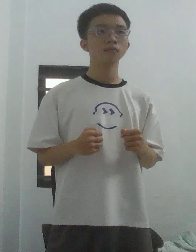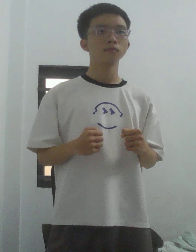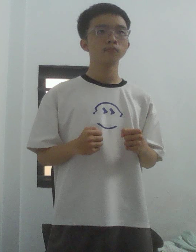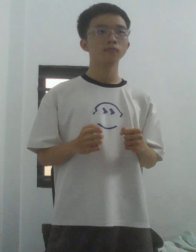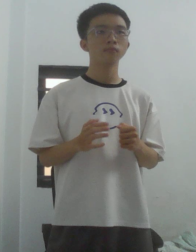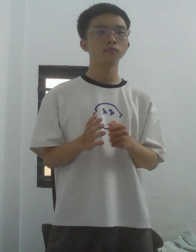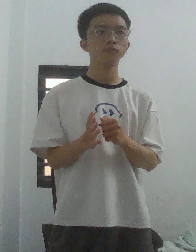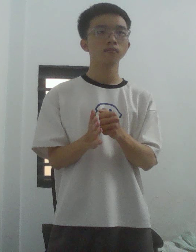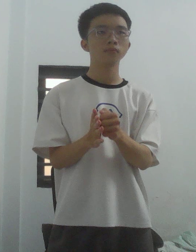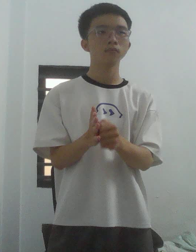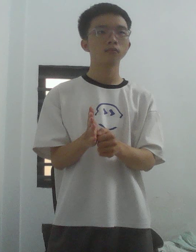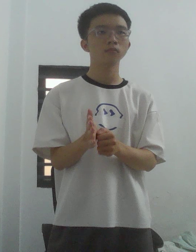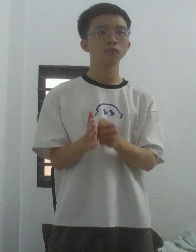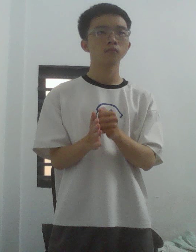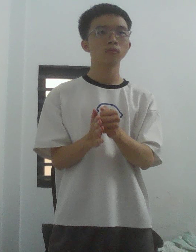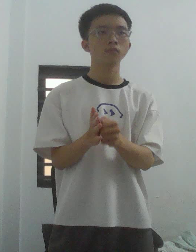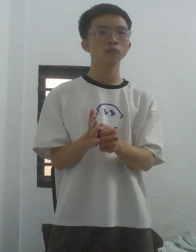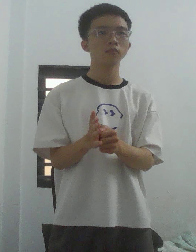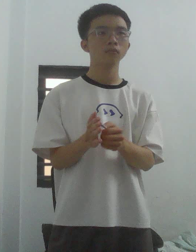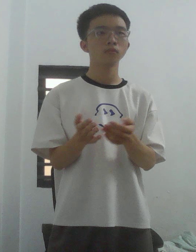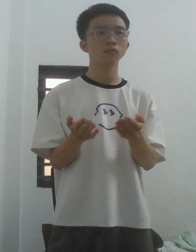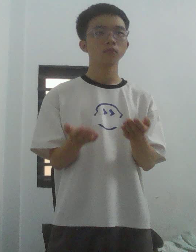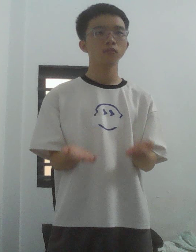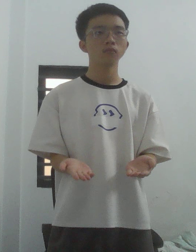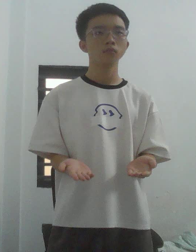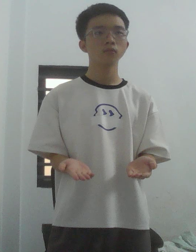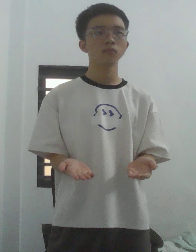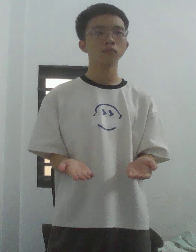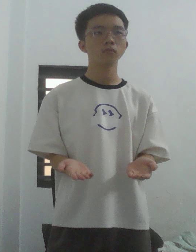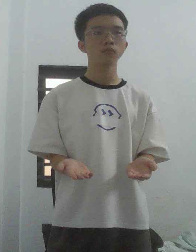thang nay